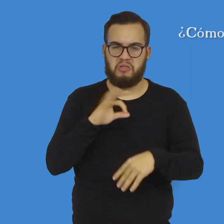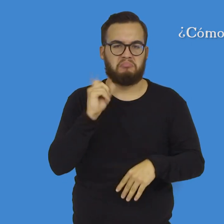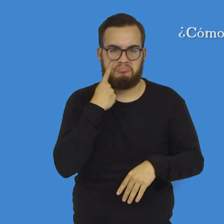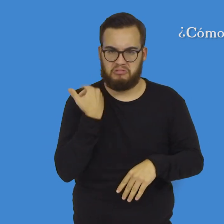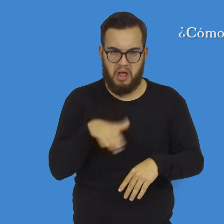descubrir